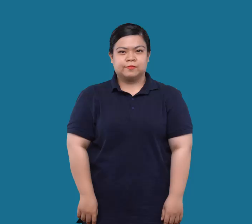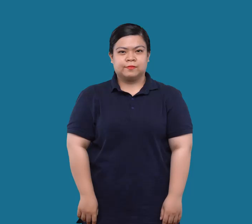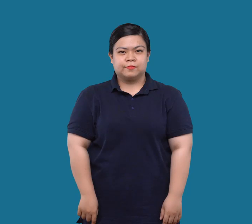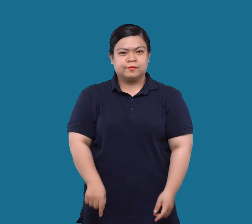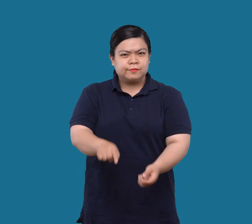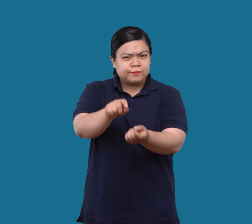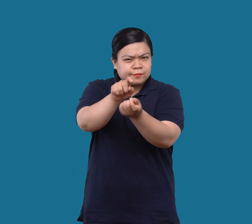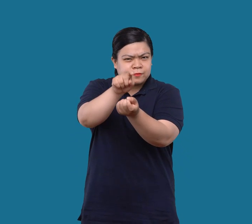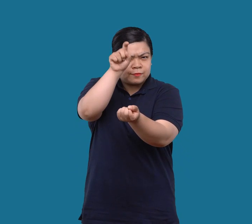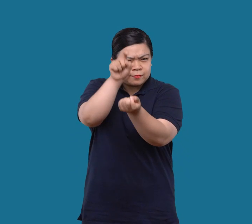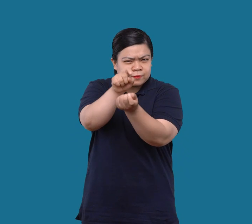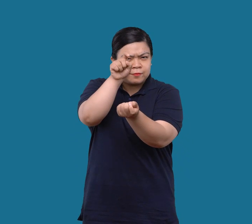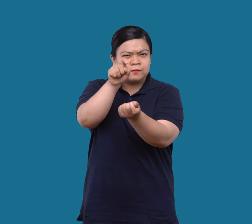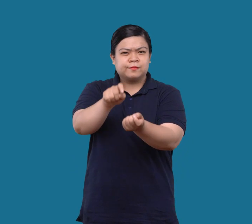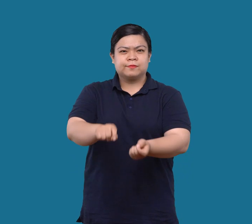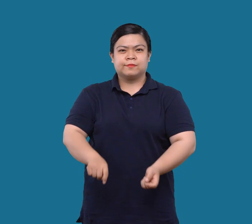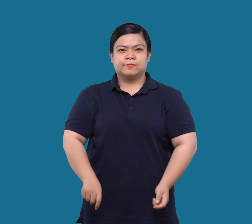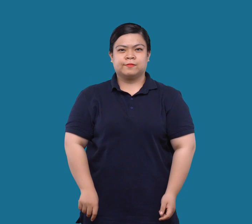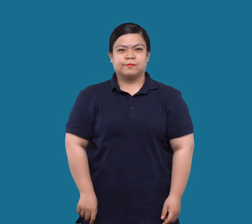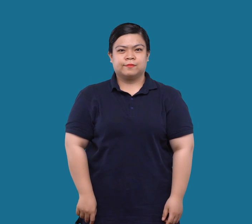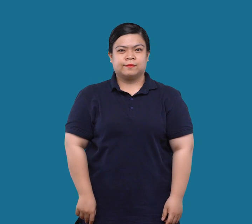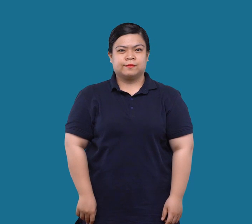chính xác